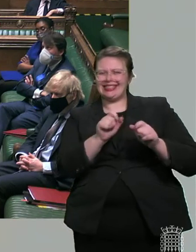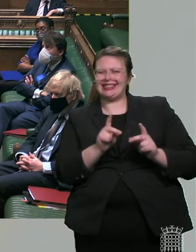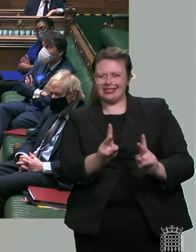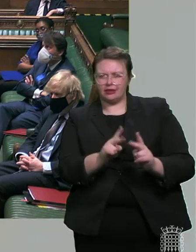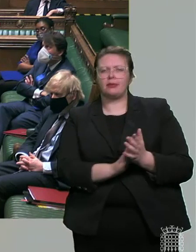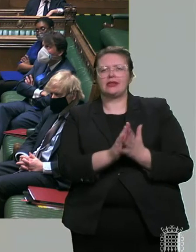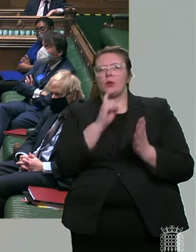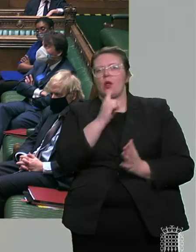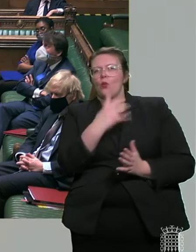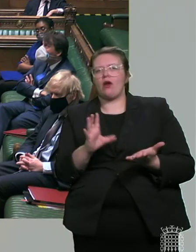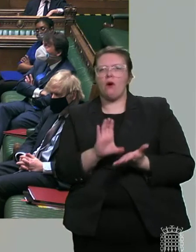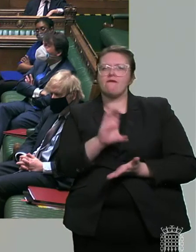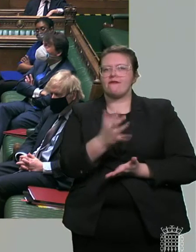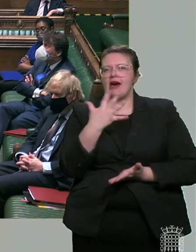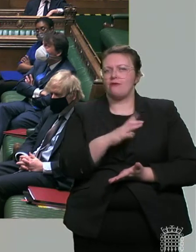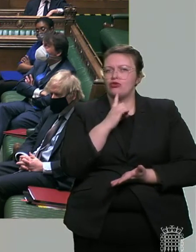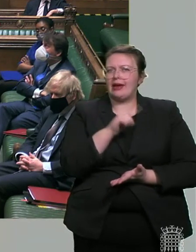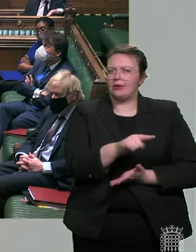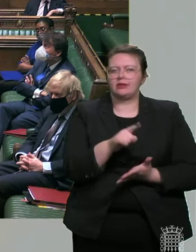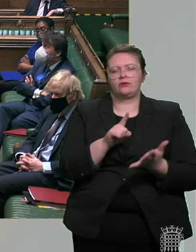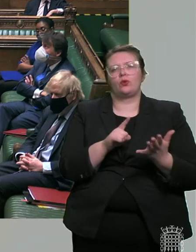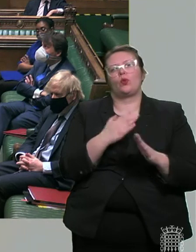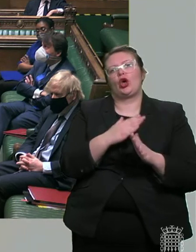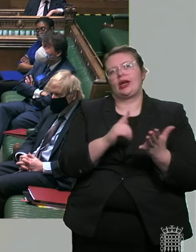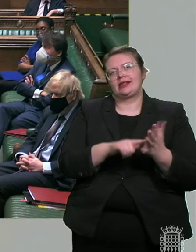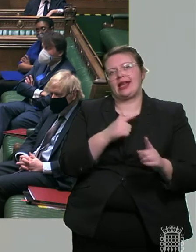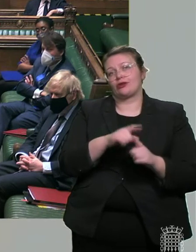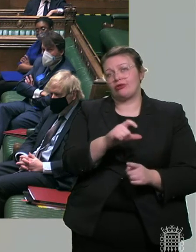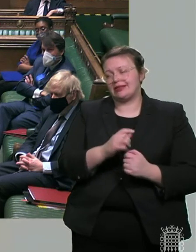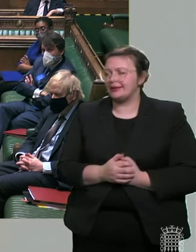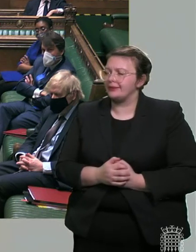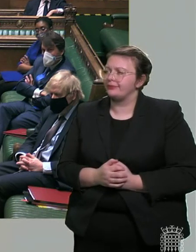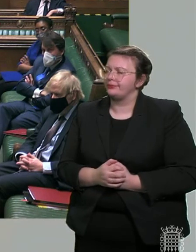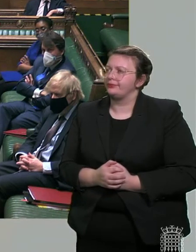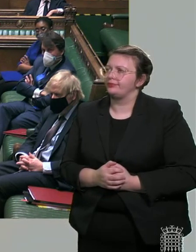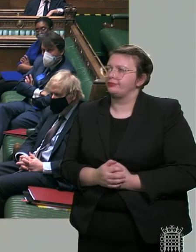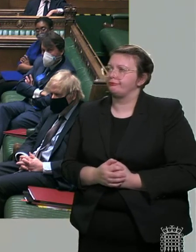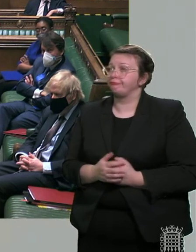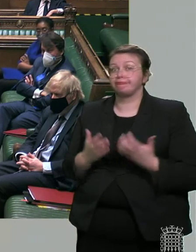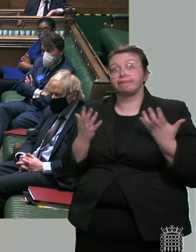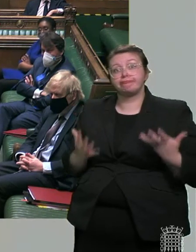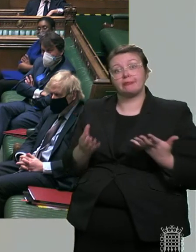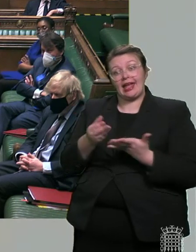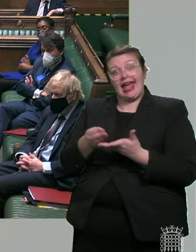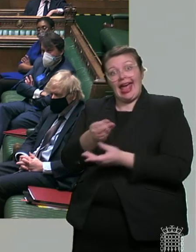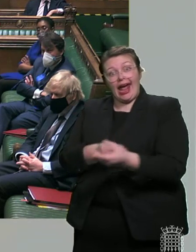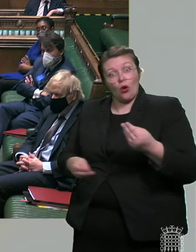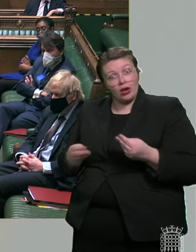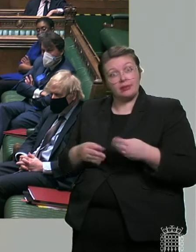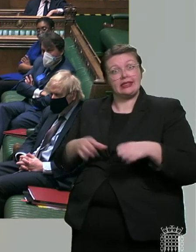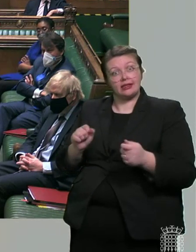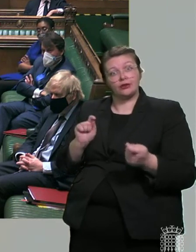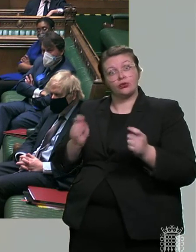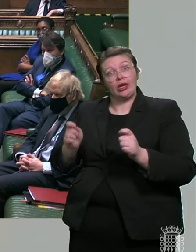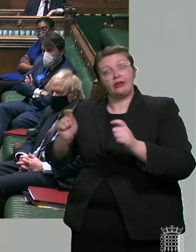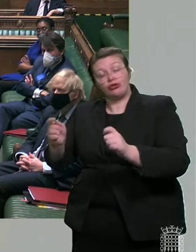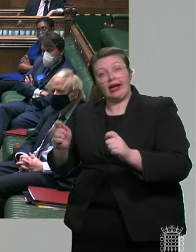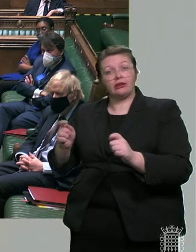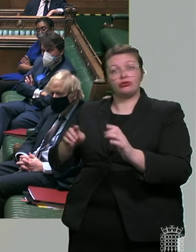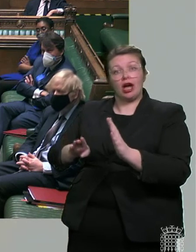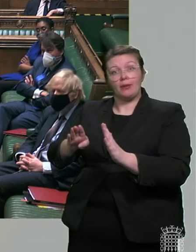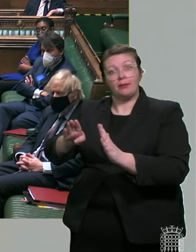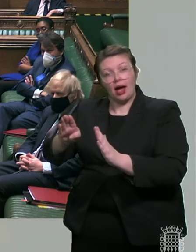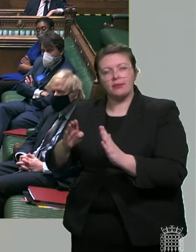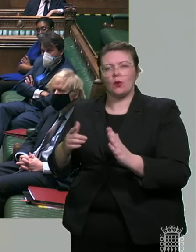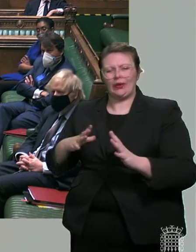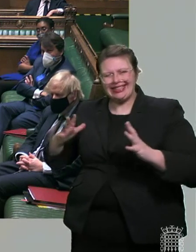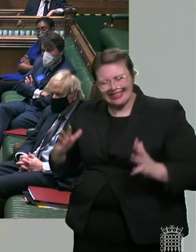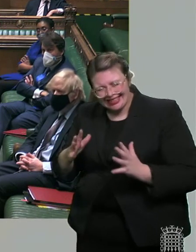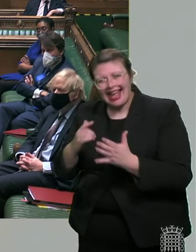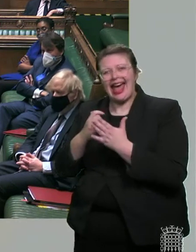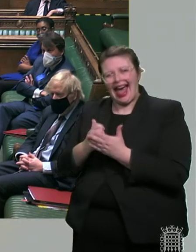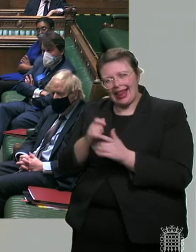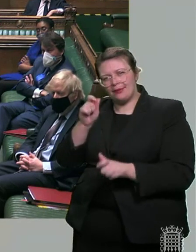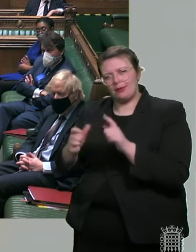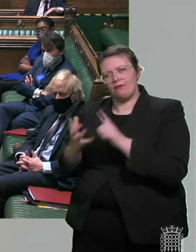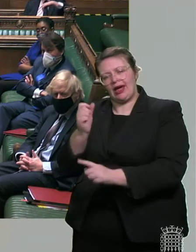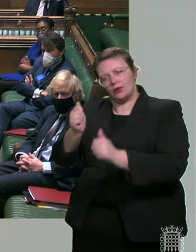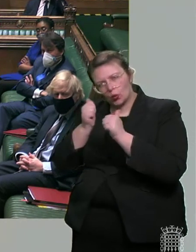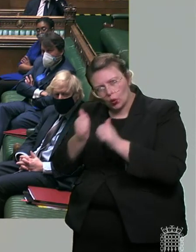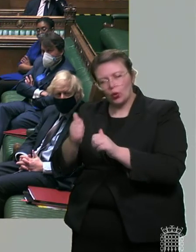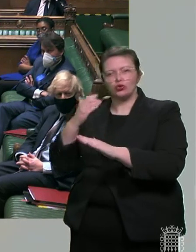And over the course of this year, as the economy begins to recover, we are shifting our resources and focus towards getting people into decent, well-paid jobs.